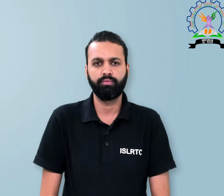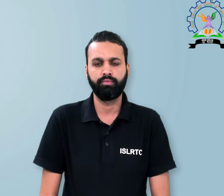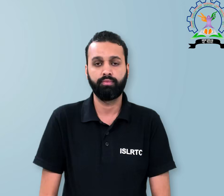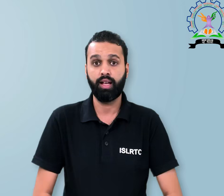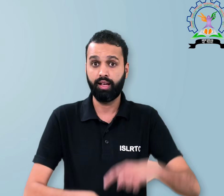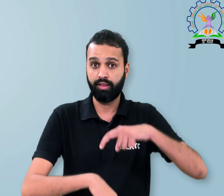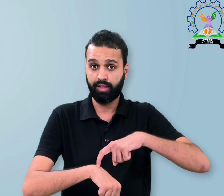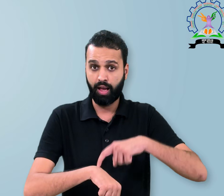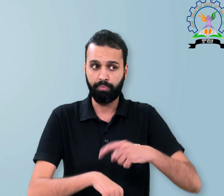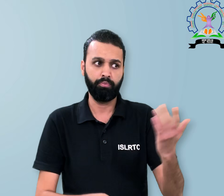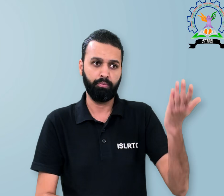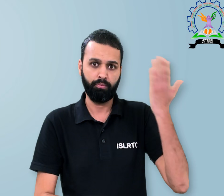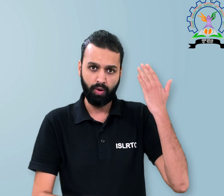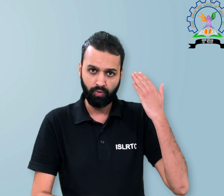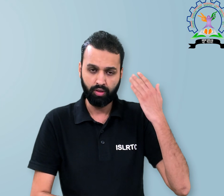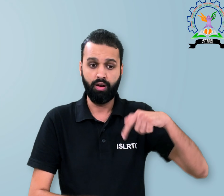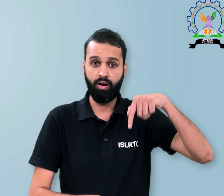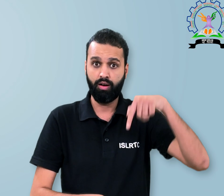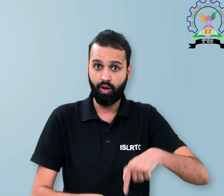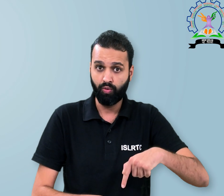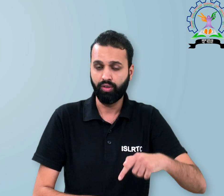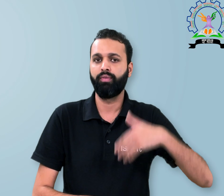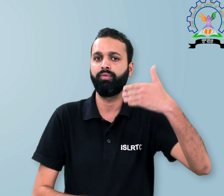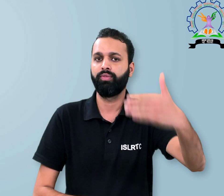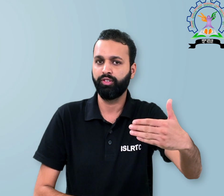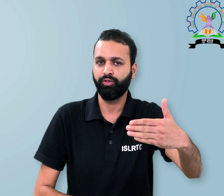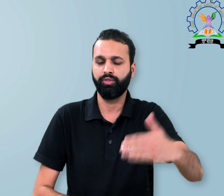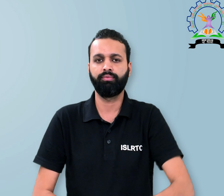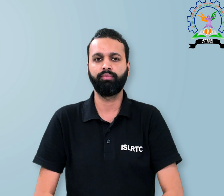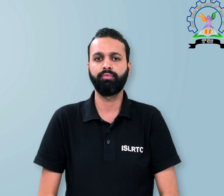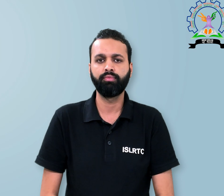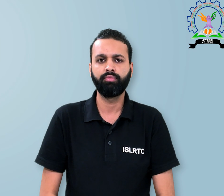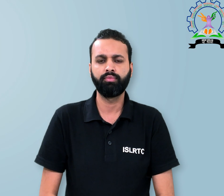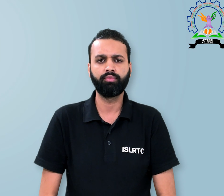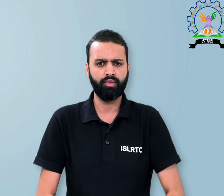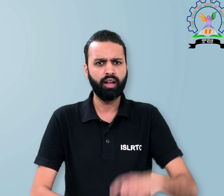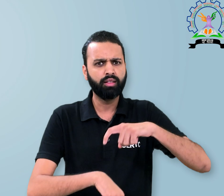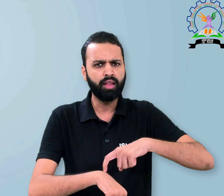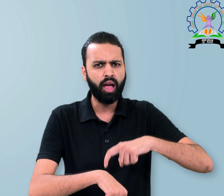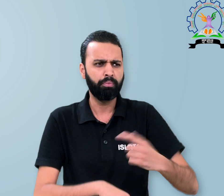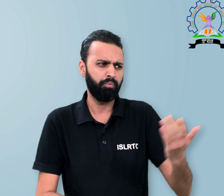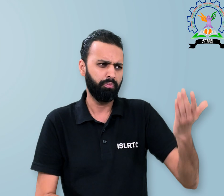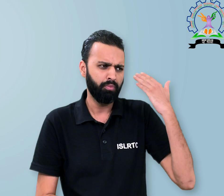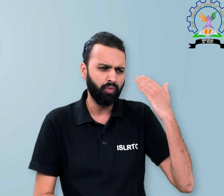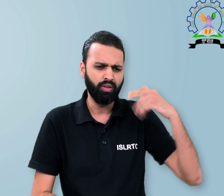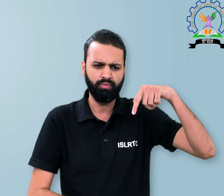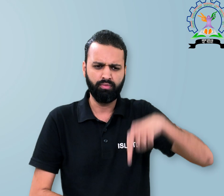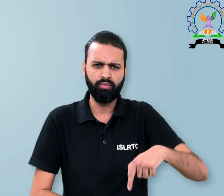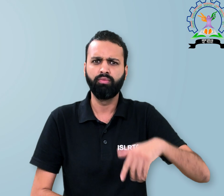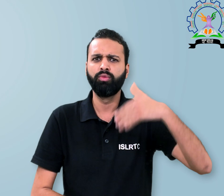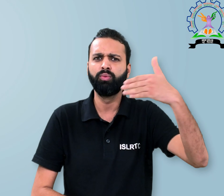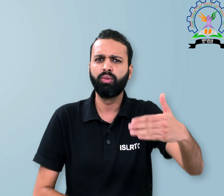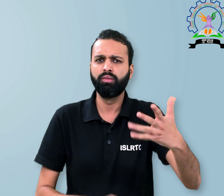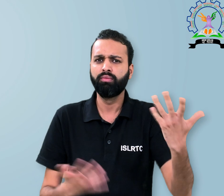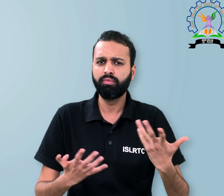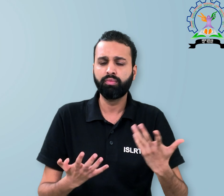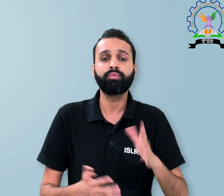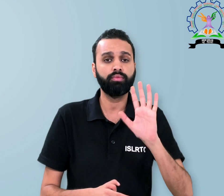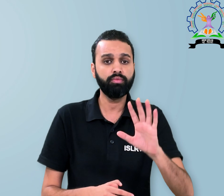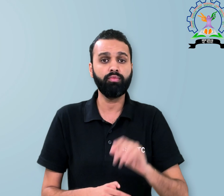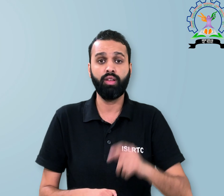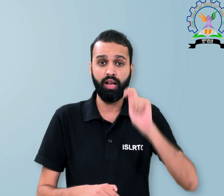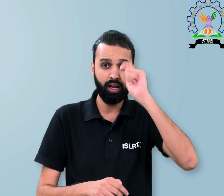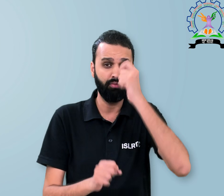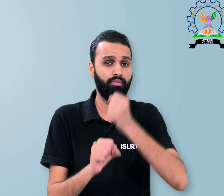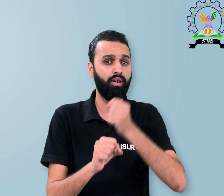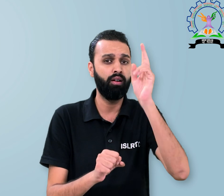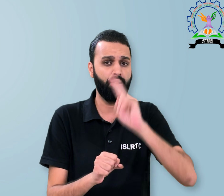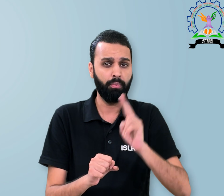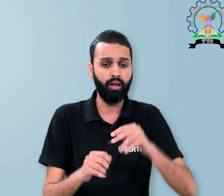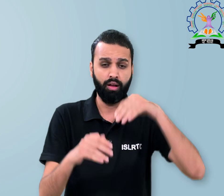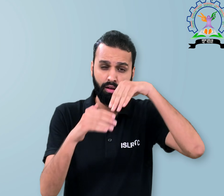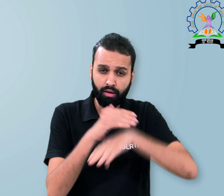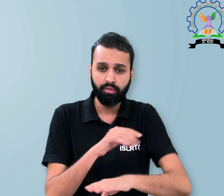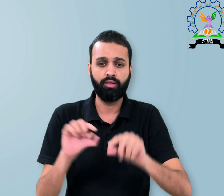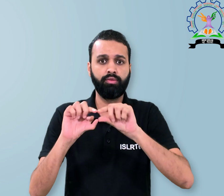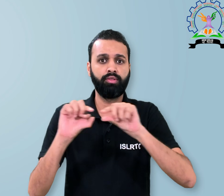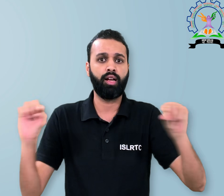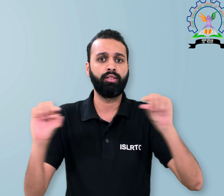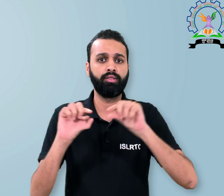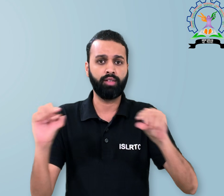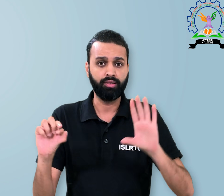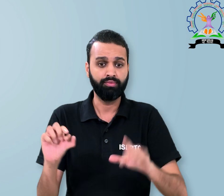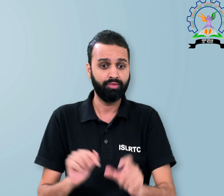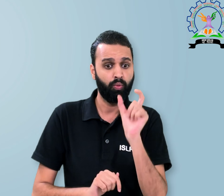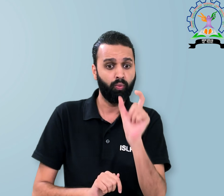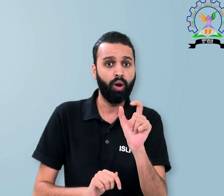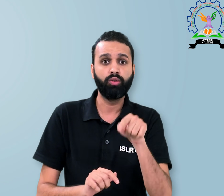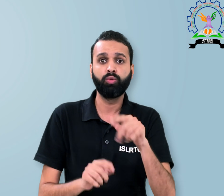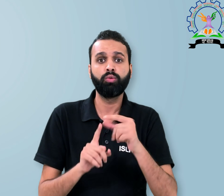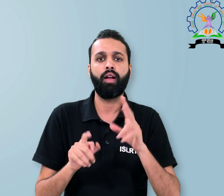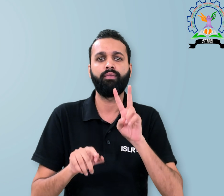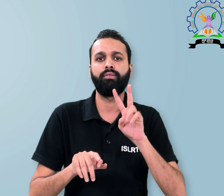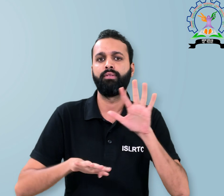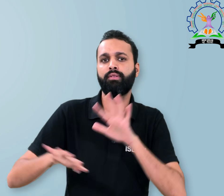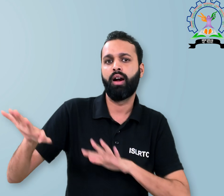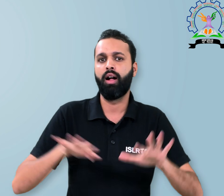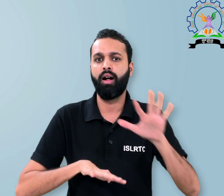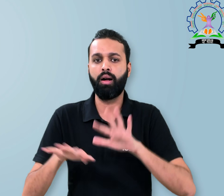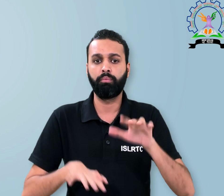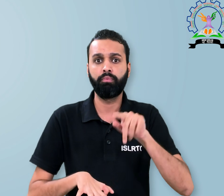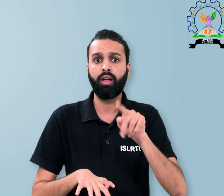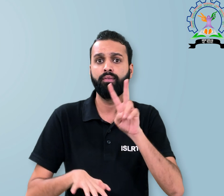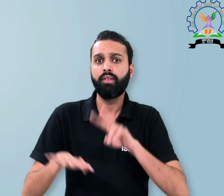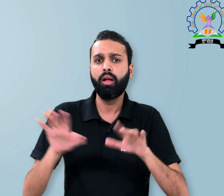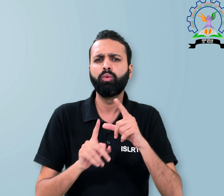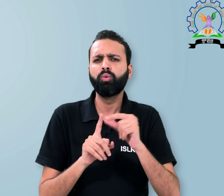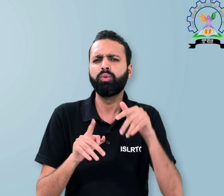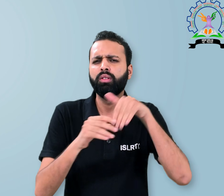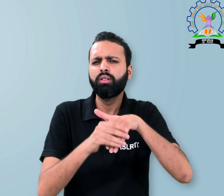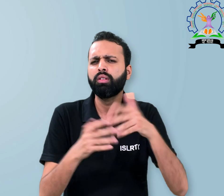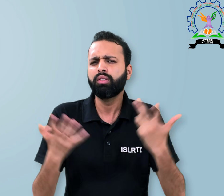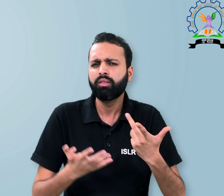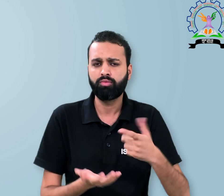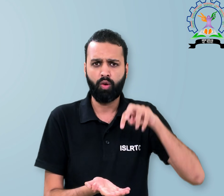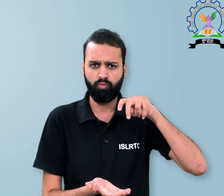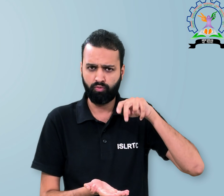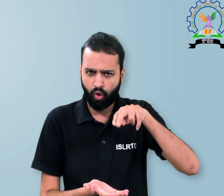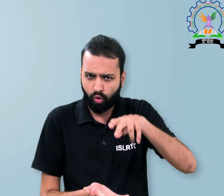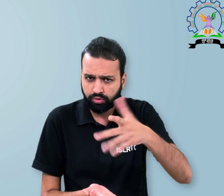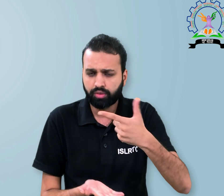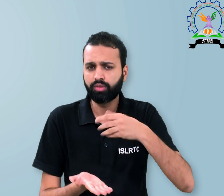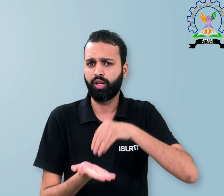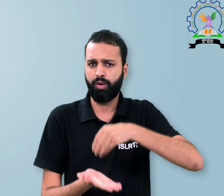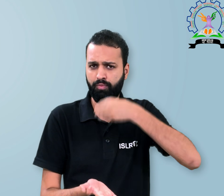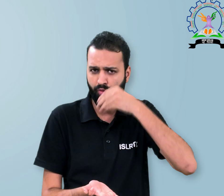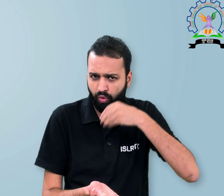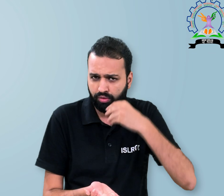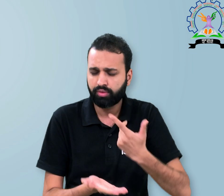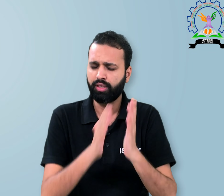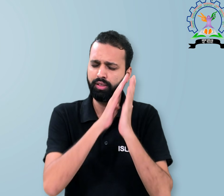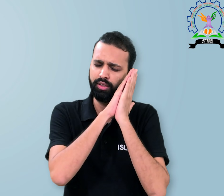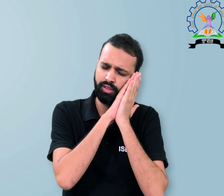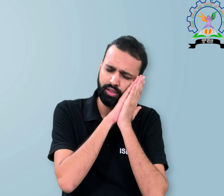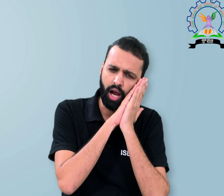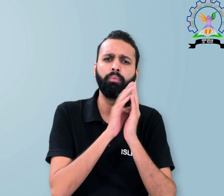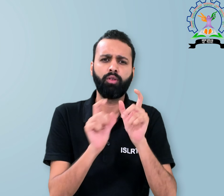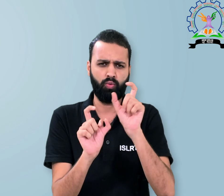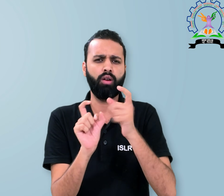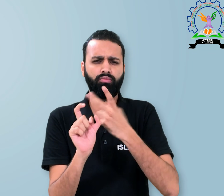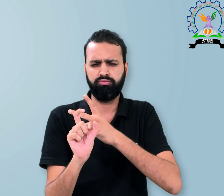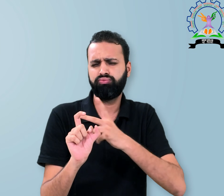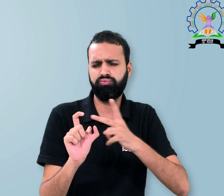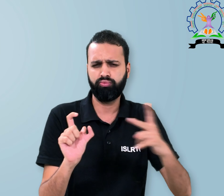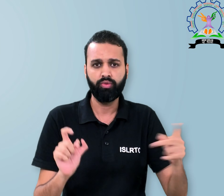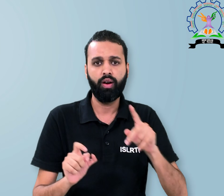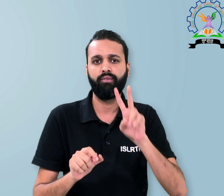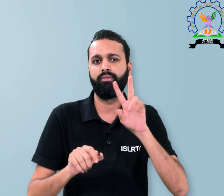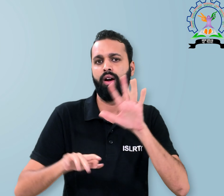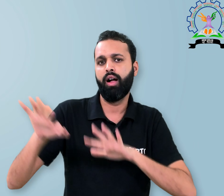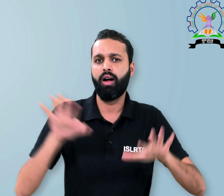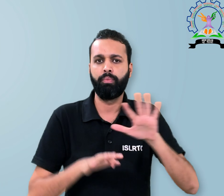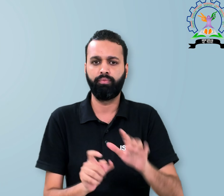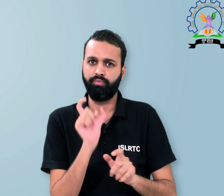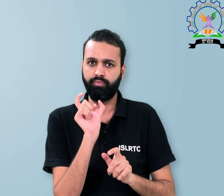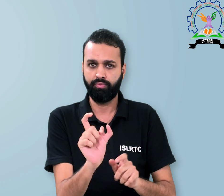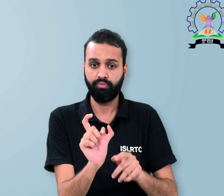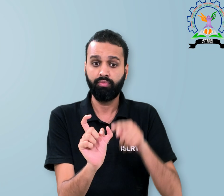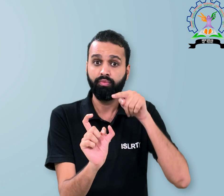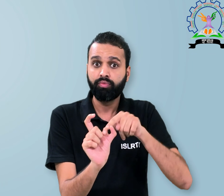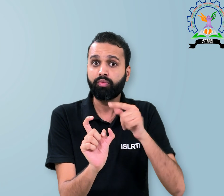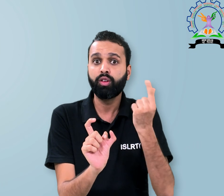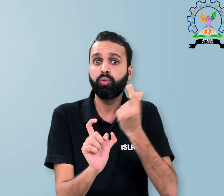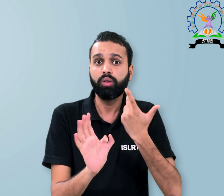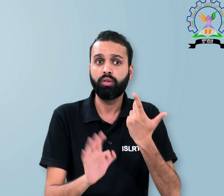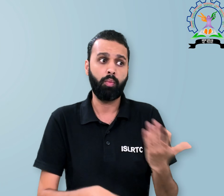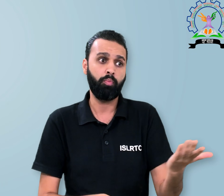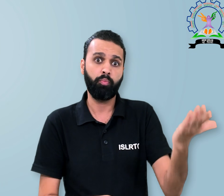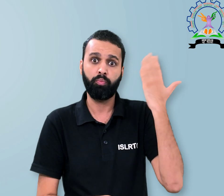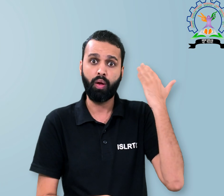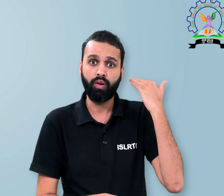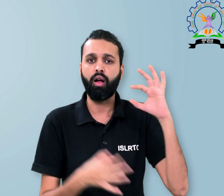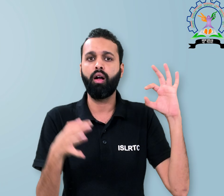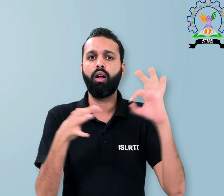Tense "Tense refers to the grammatical category that indicates the time of action or state of being.